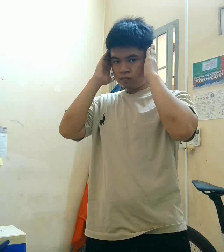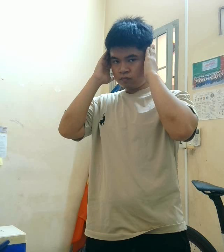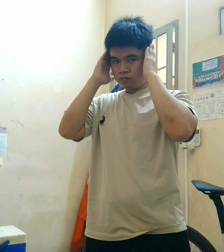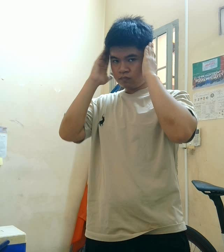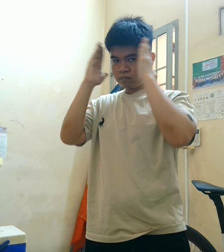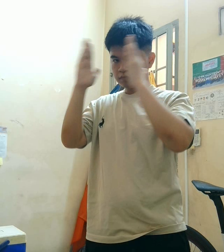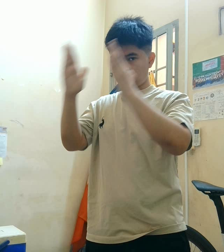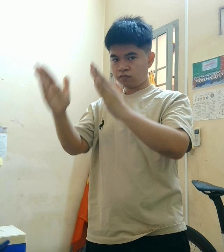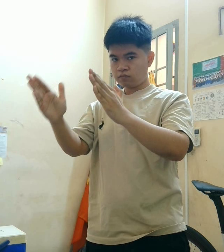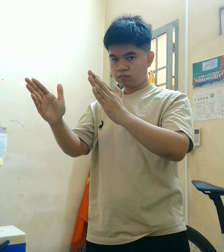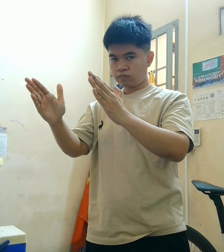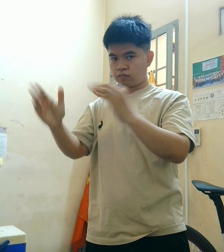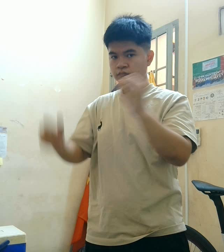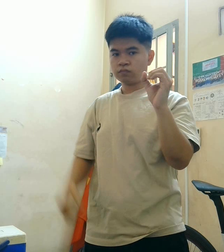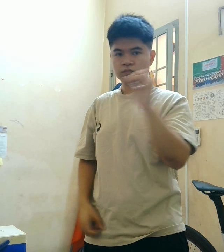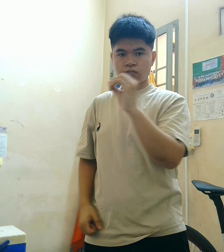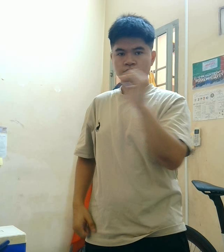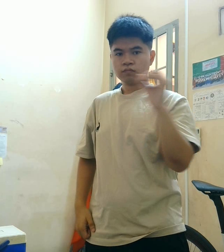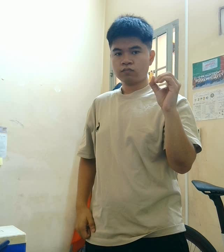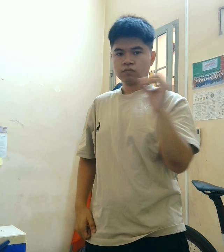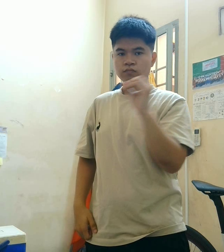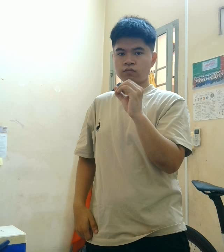khong quan tam